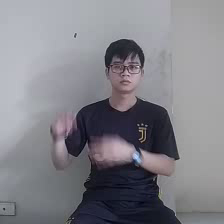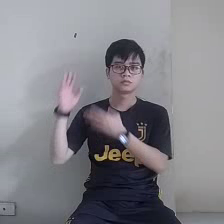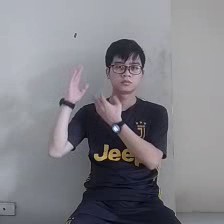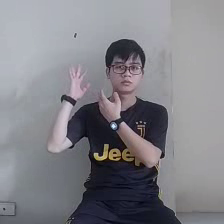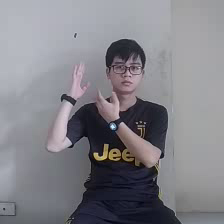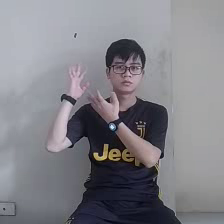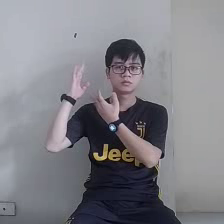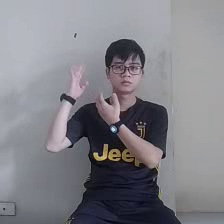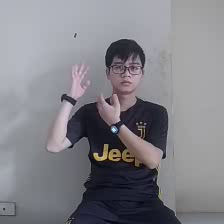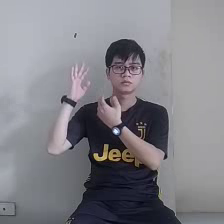Cho